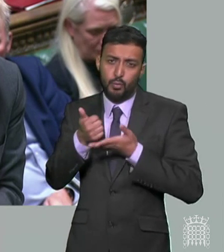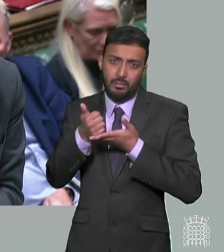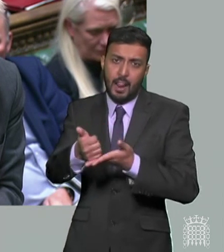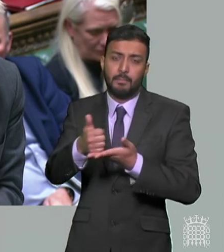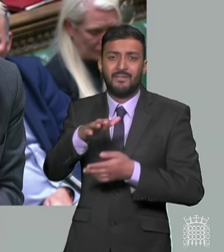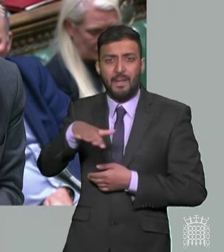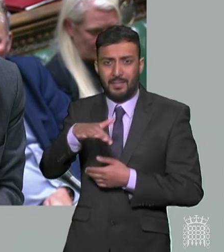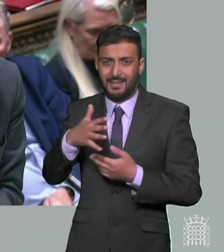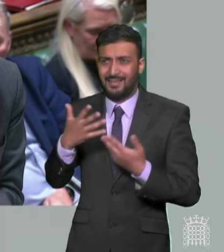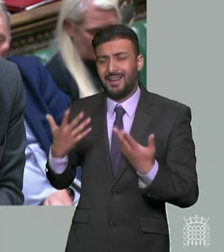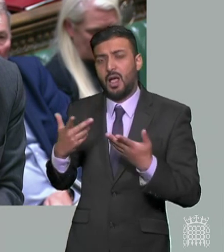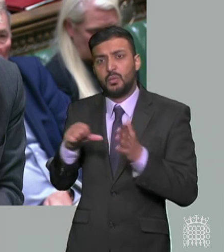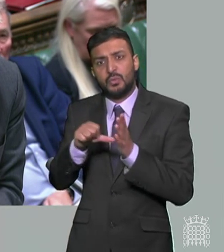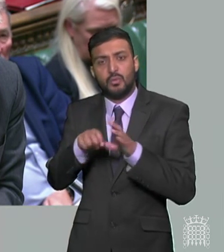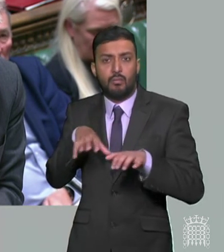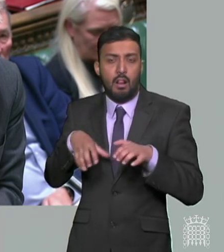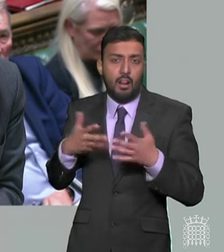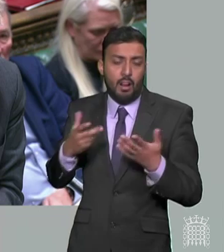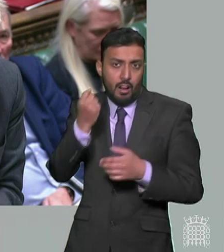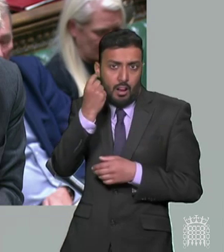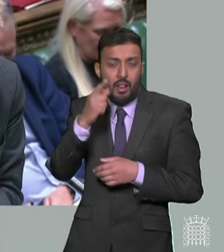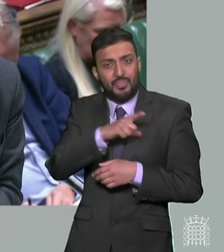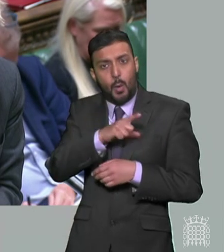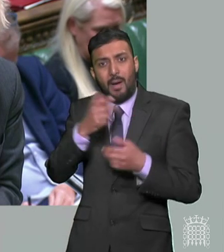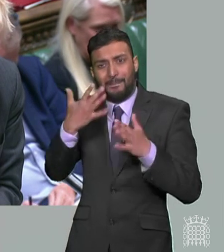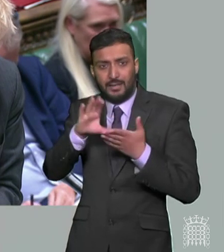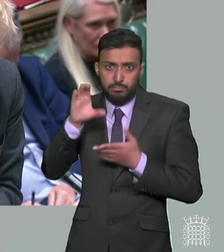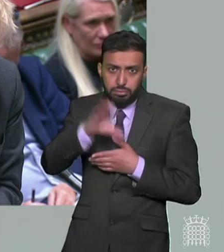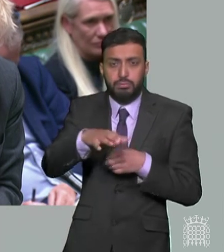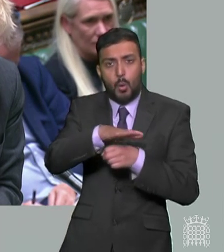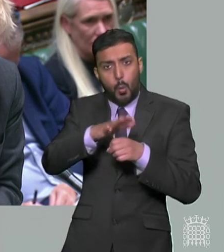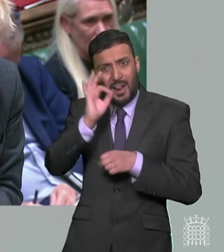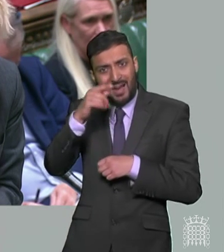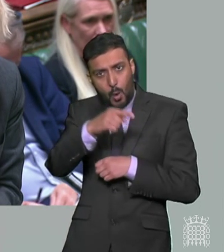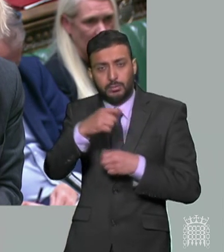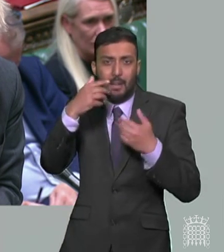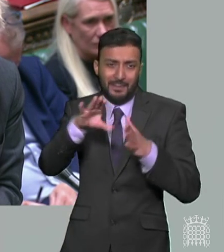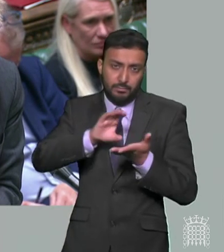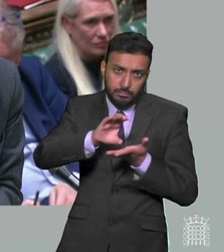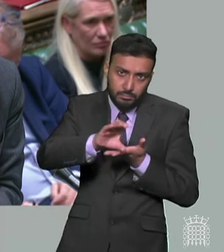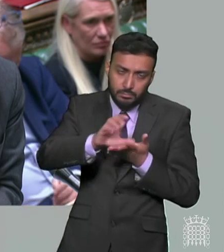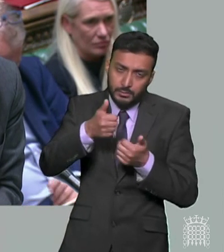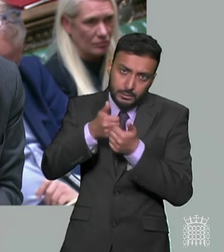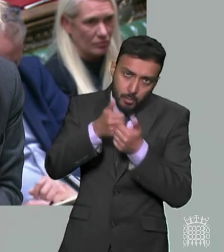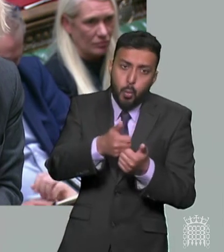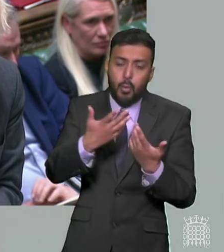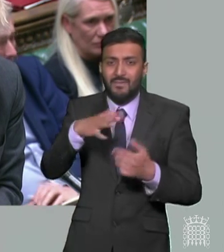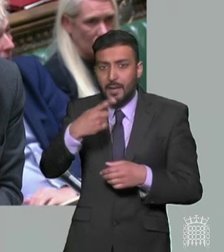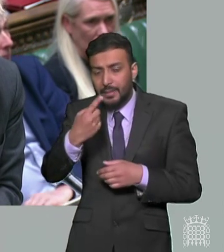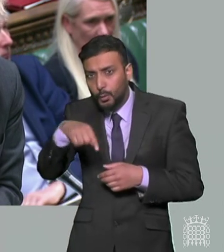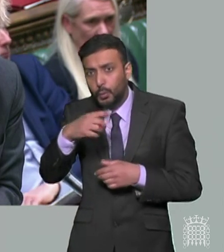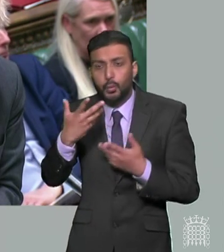That is why we have massively increased the funds available to local councils to support families facing particular hardship.